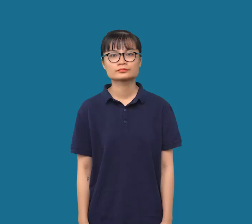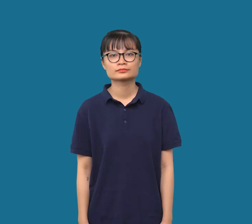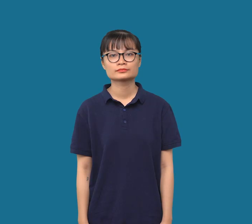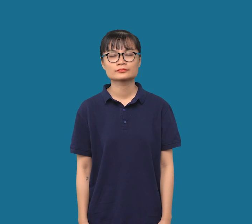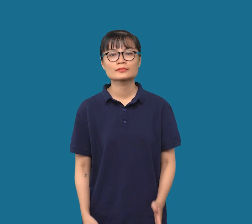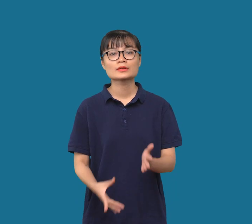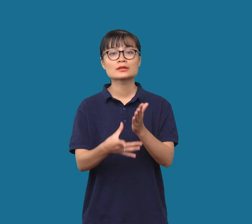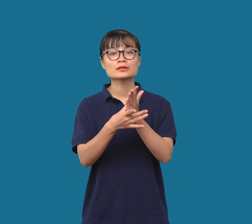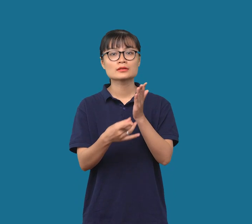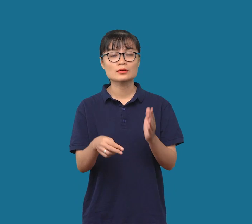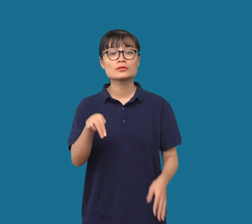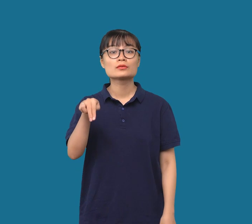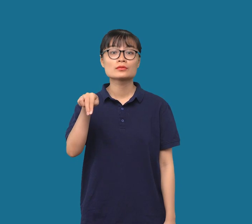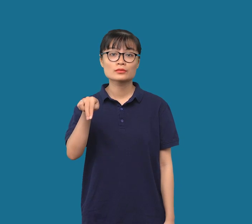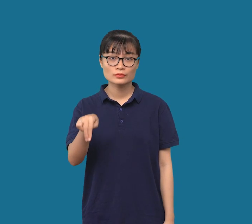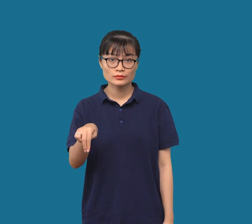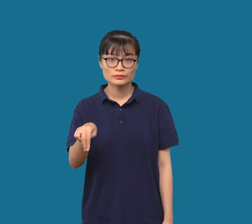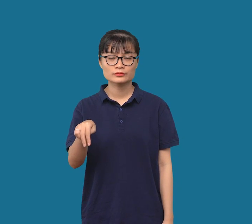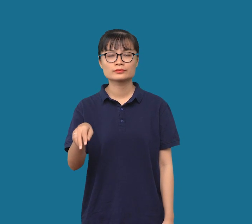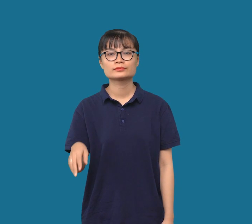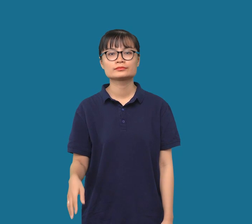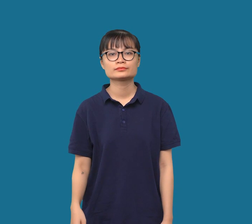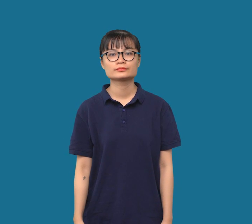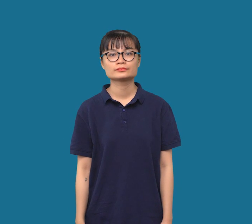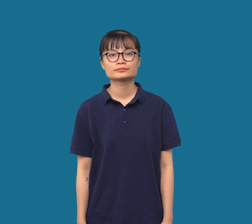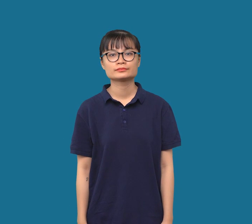cháu nội